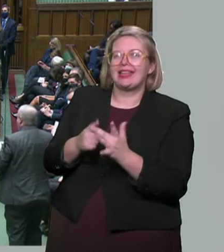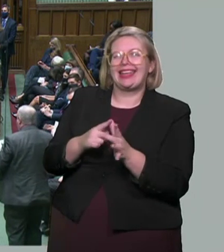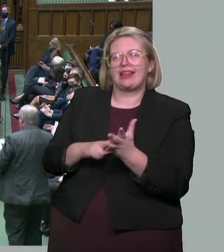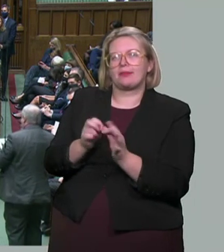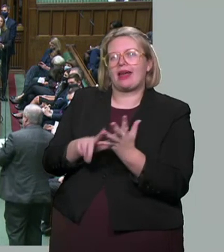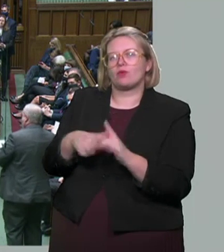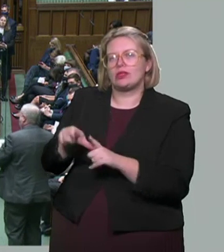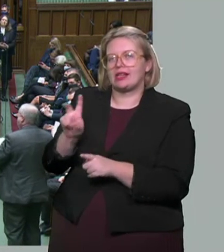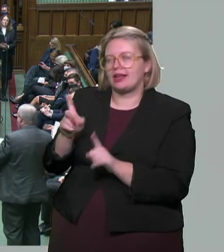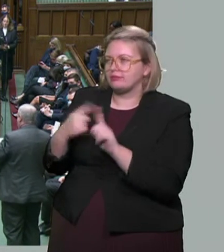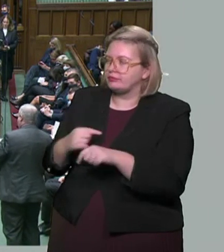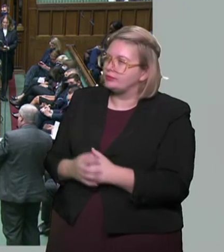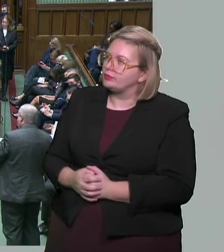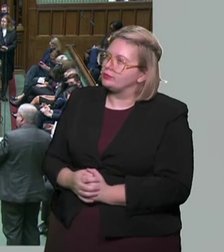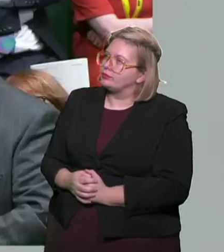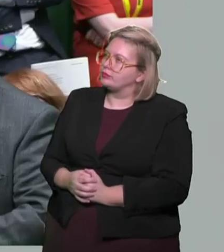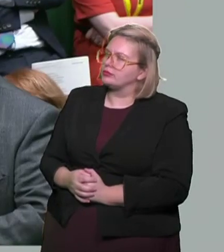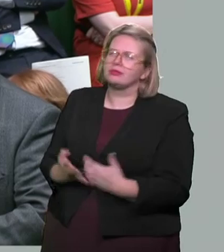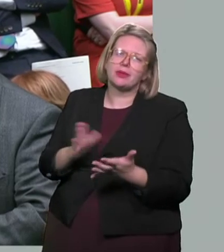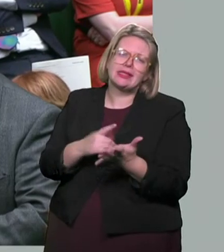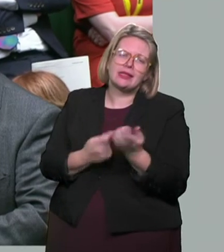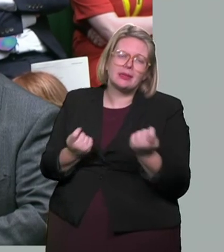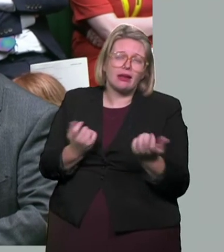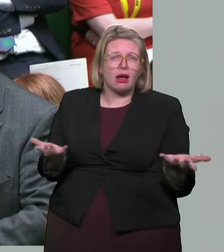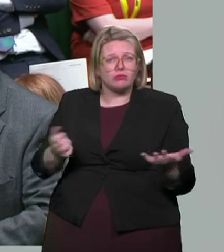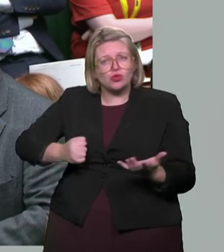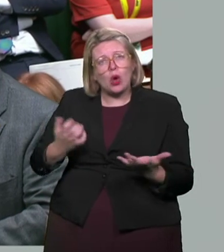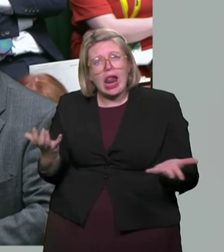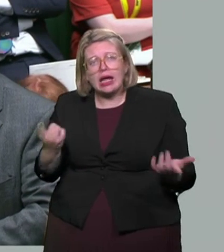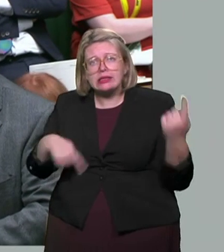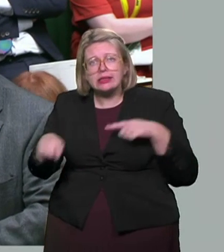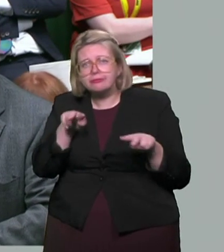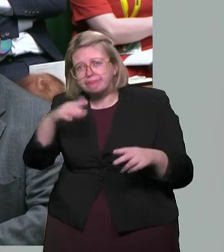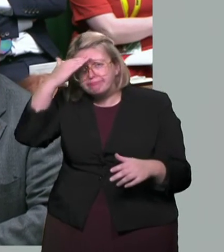People across Scotland are looking for answers today, and they are getting none.